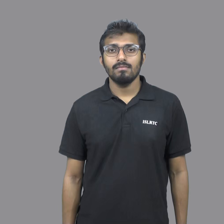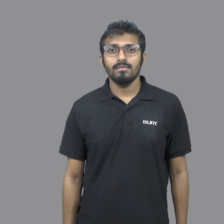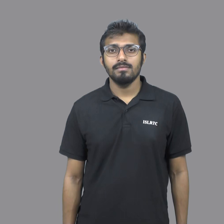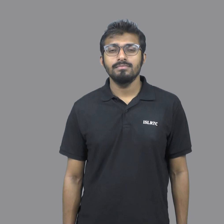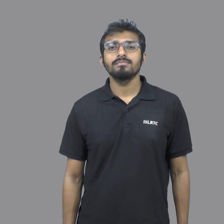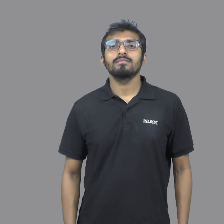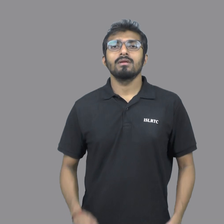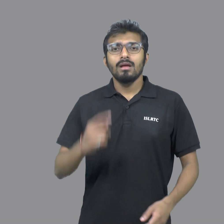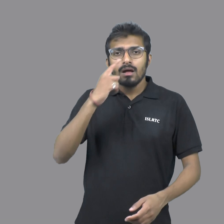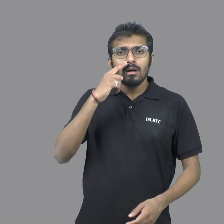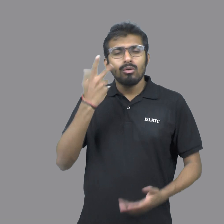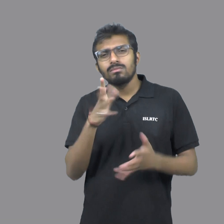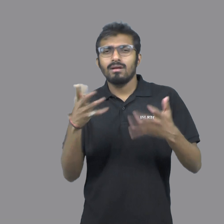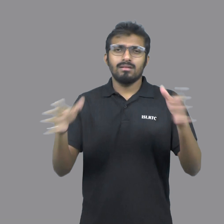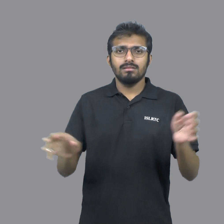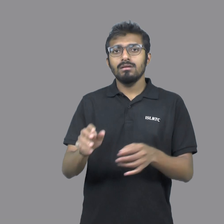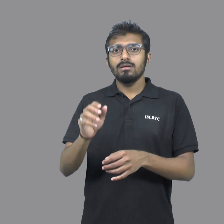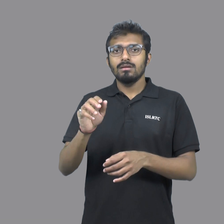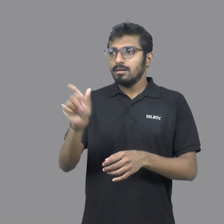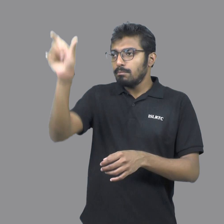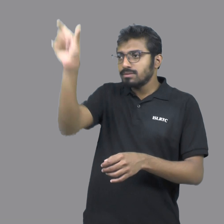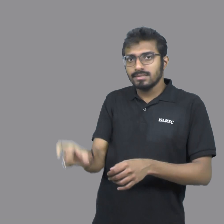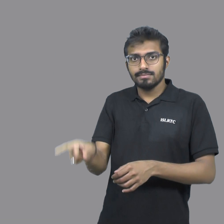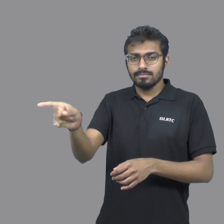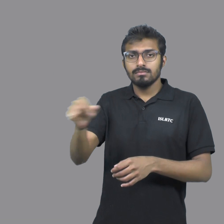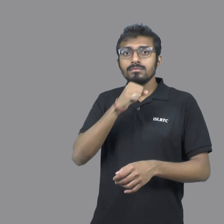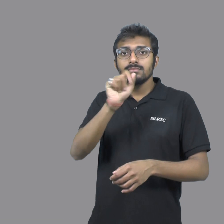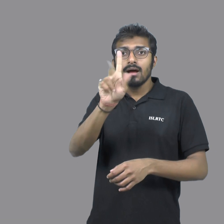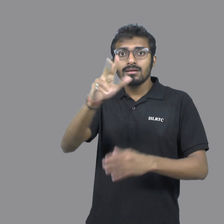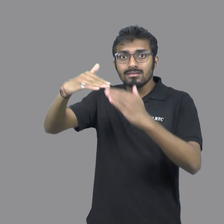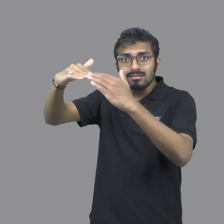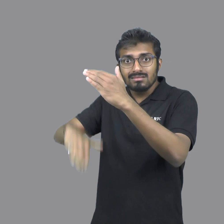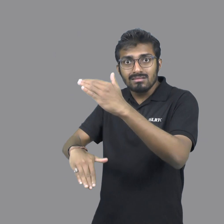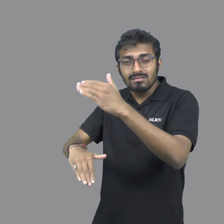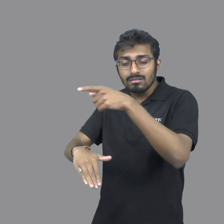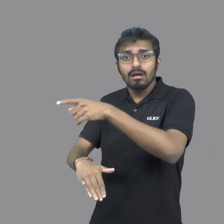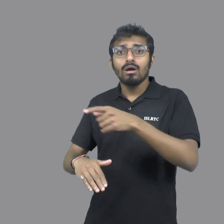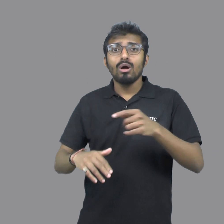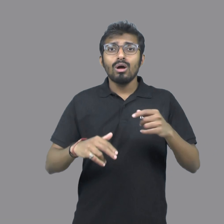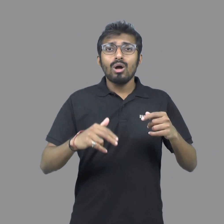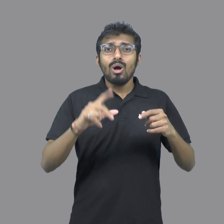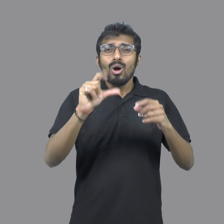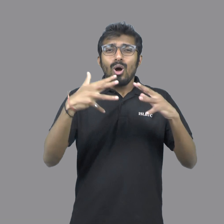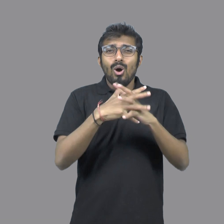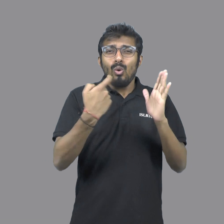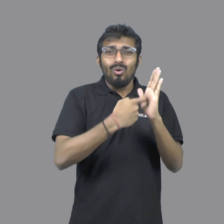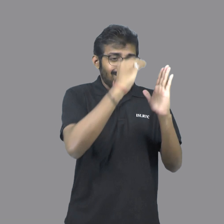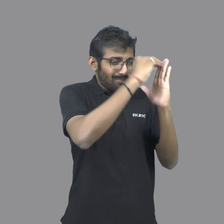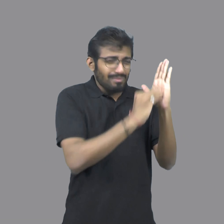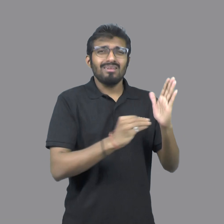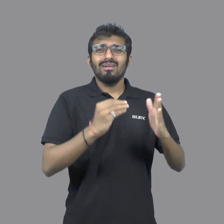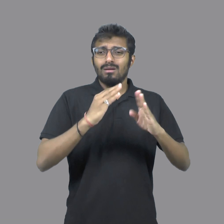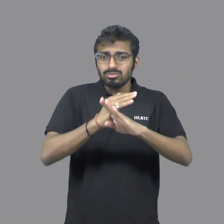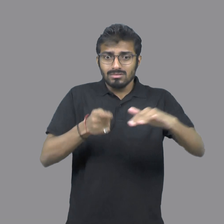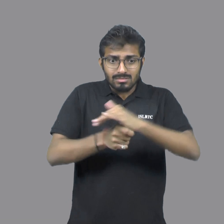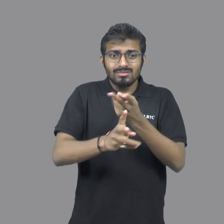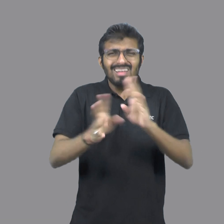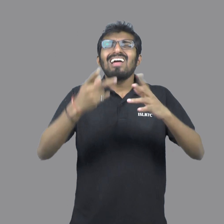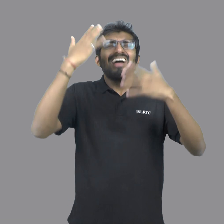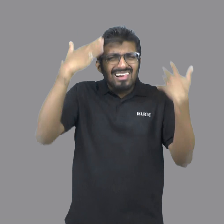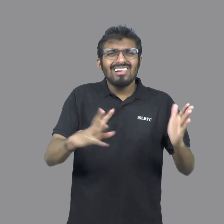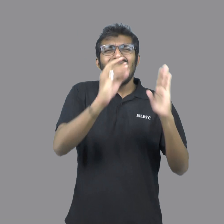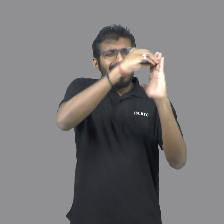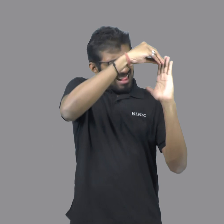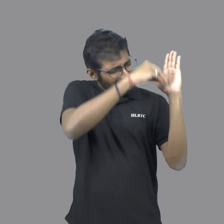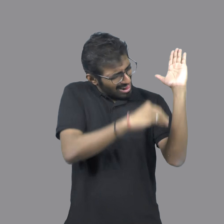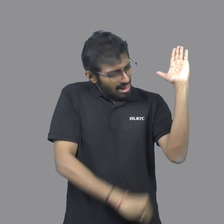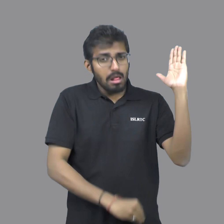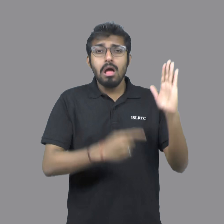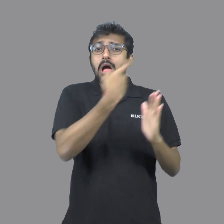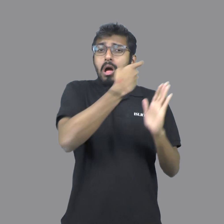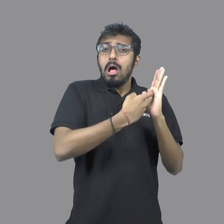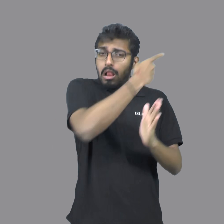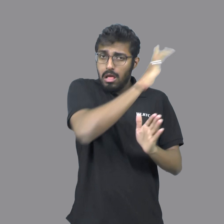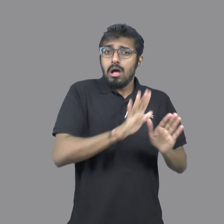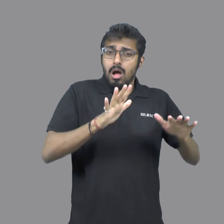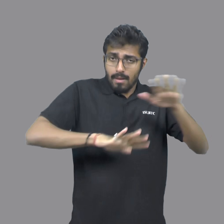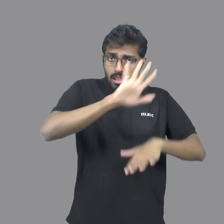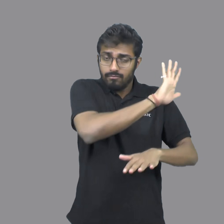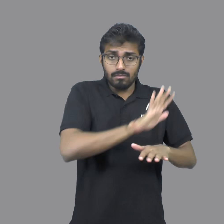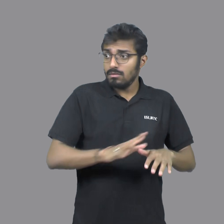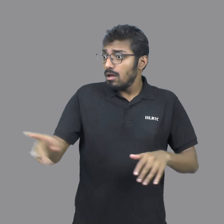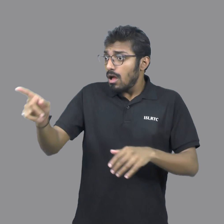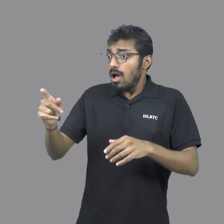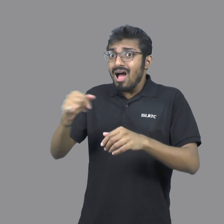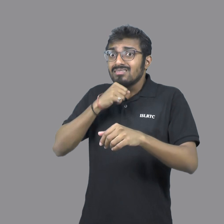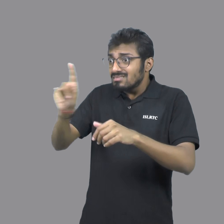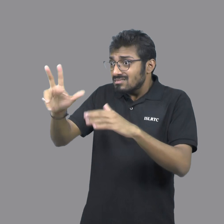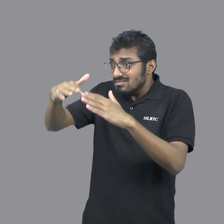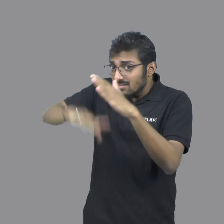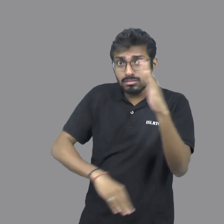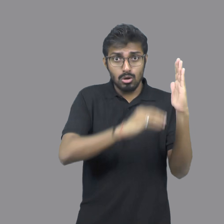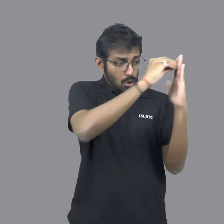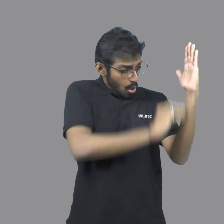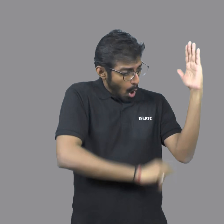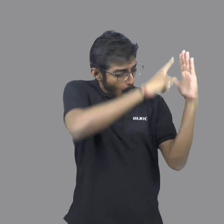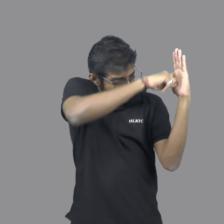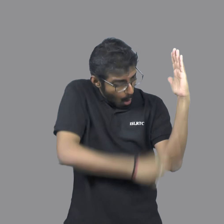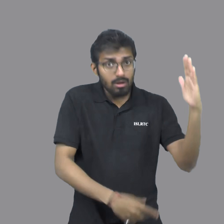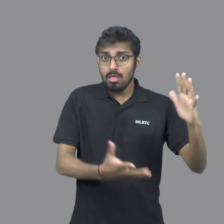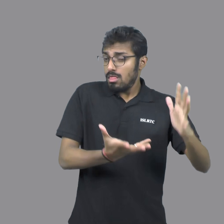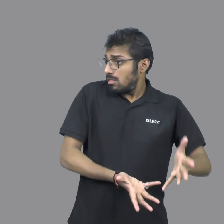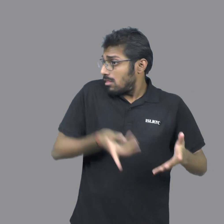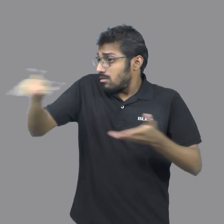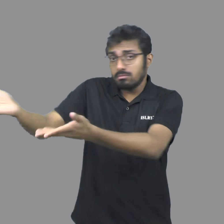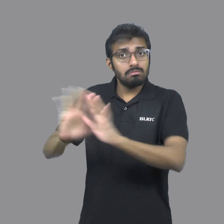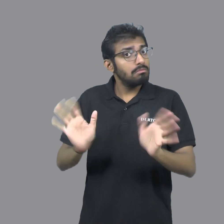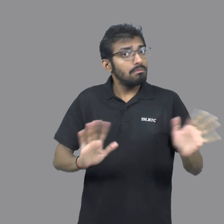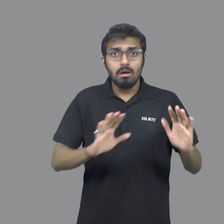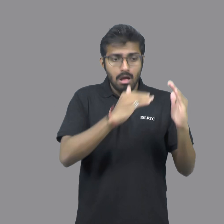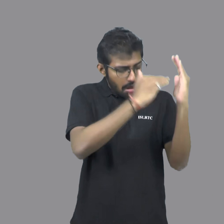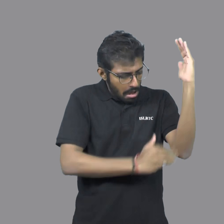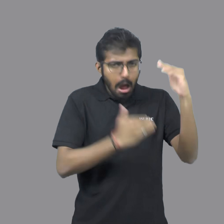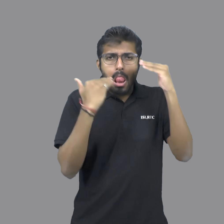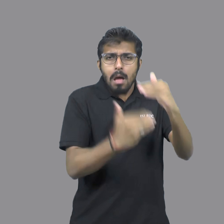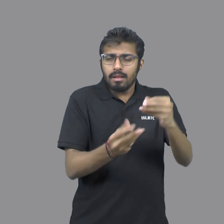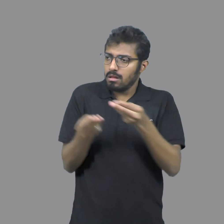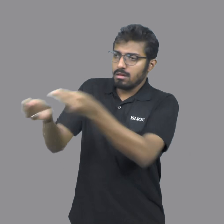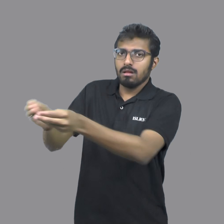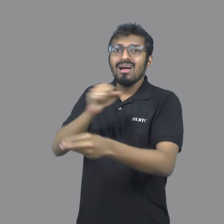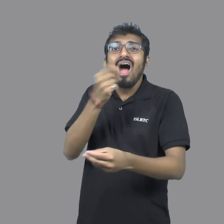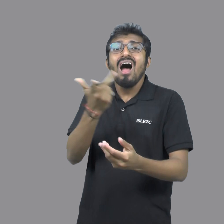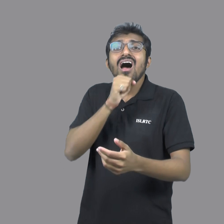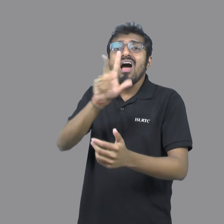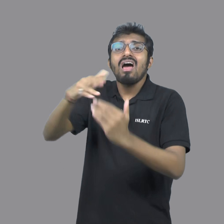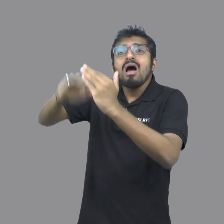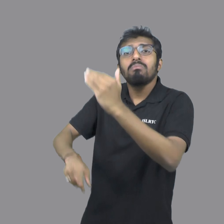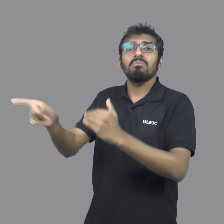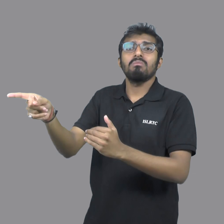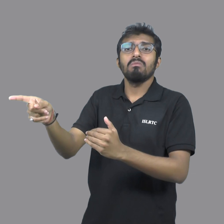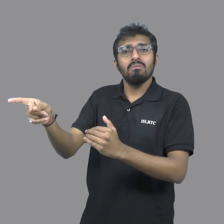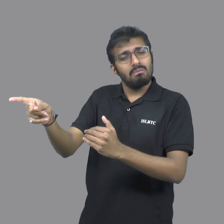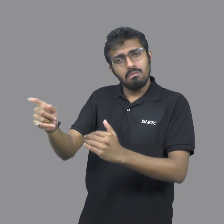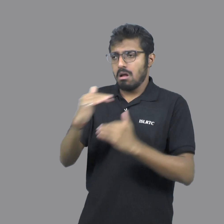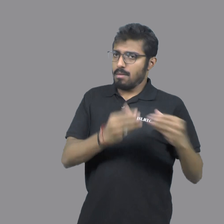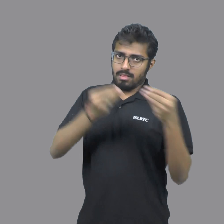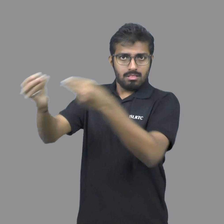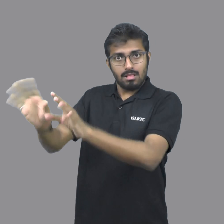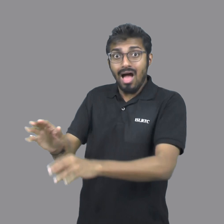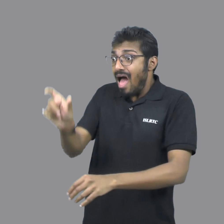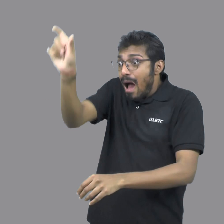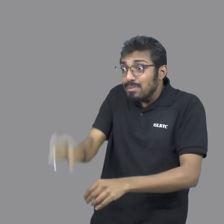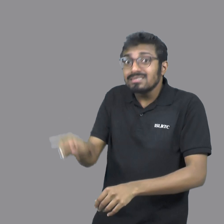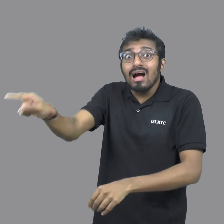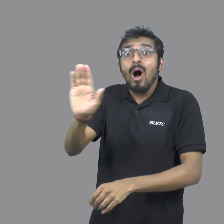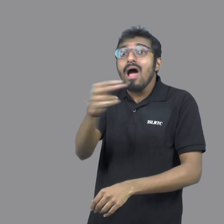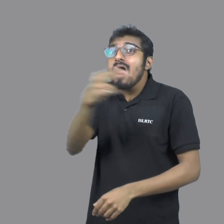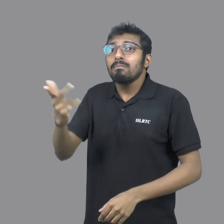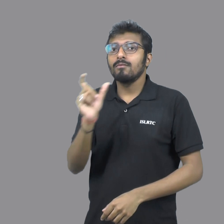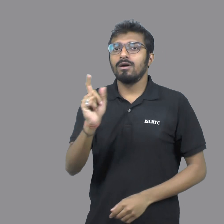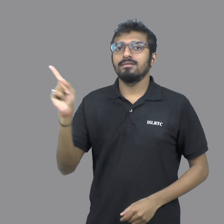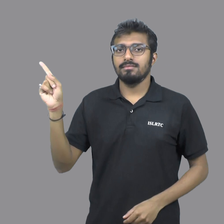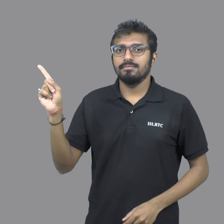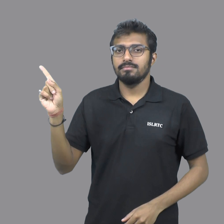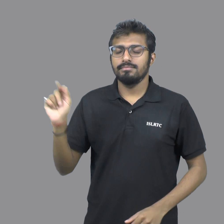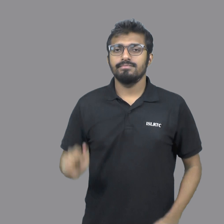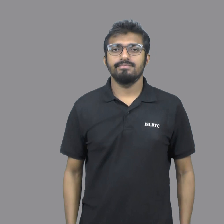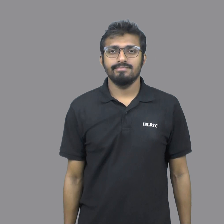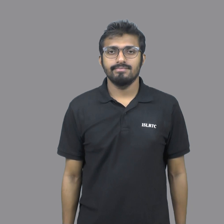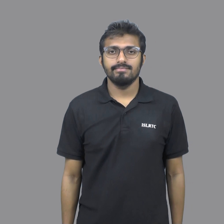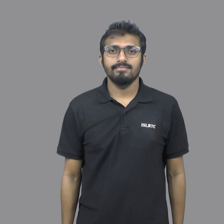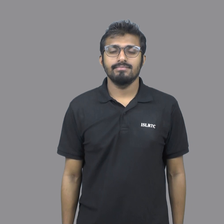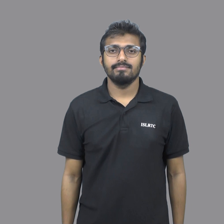Ward of Court